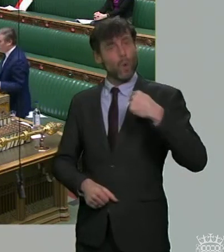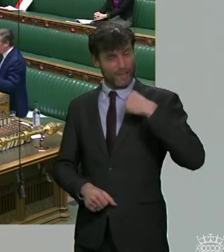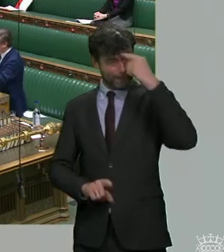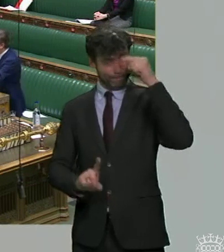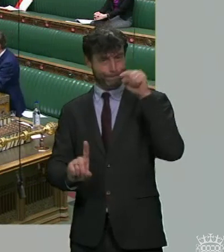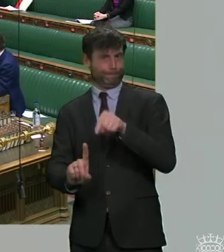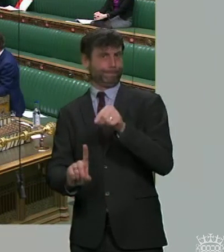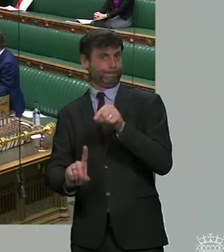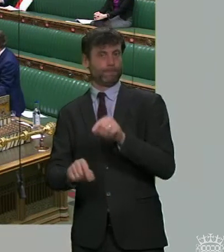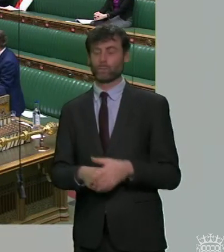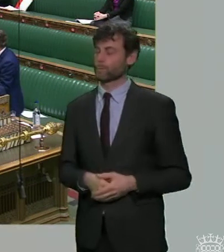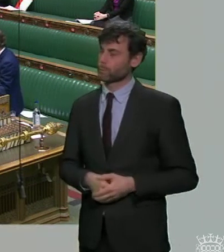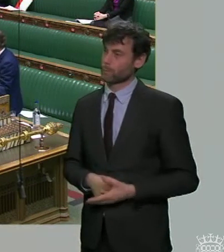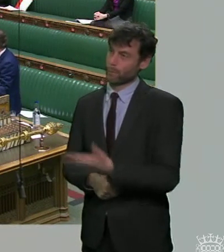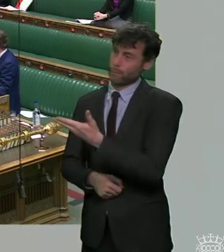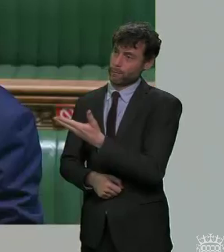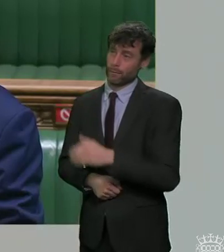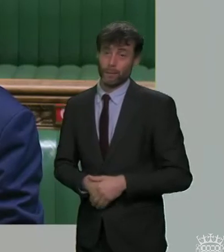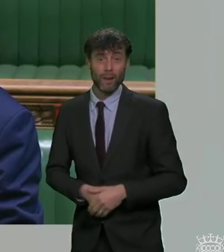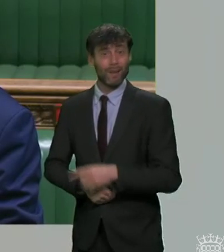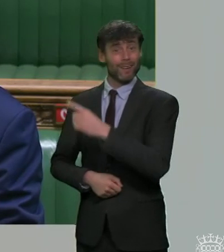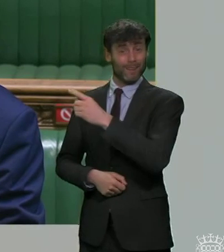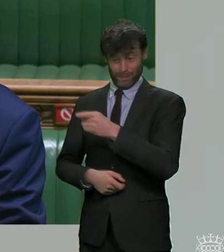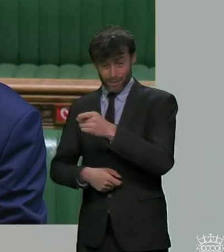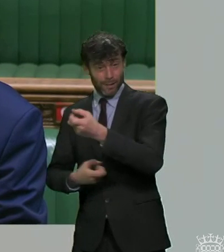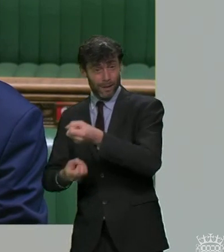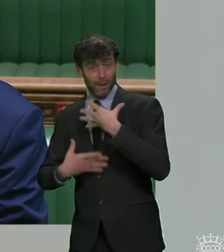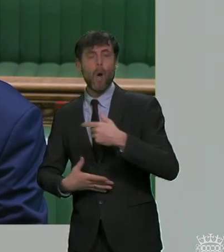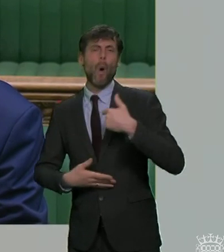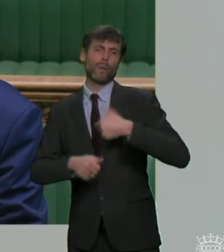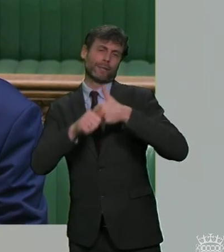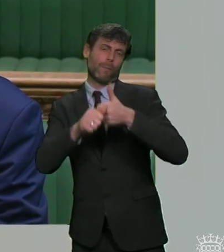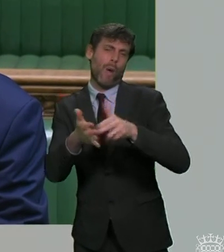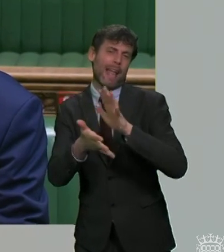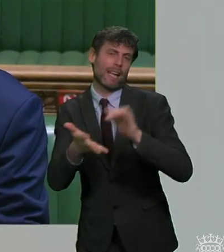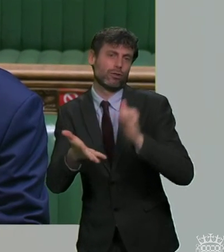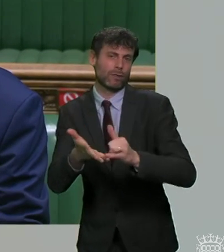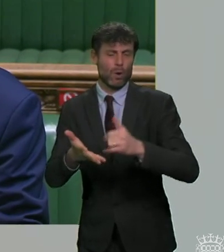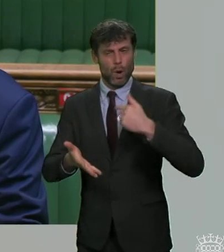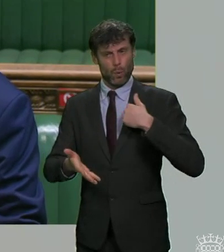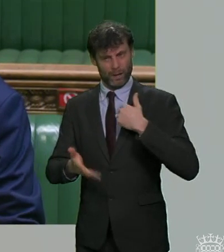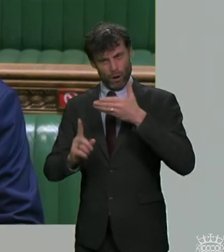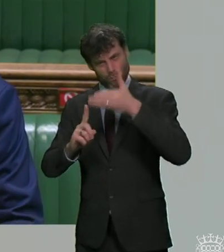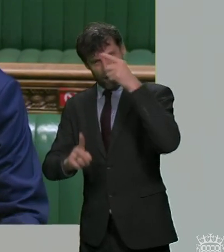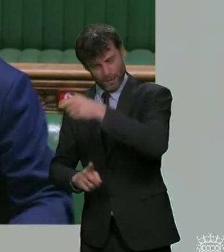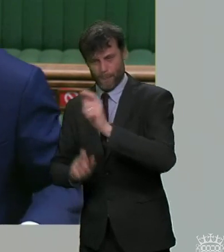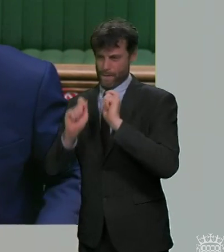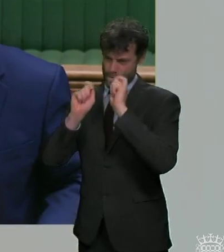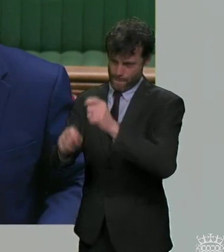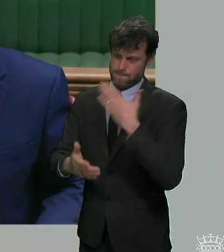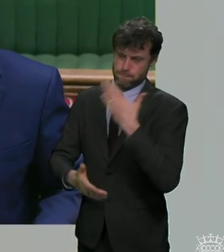The Prime Minister says, “We support them. We’ll reward them.” He is cutting their pay.